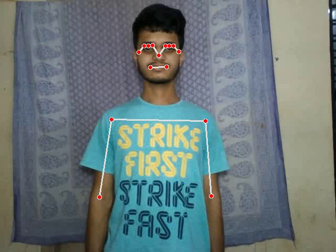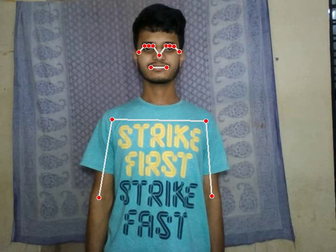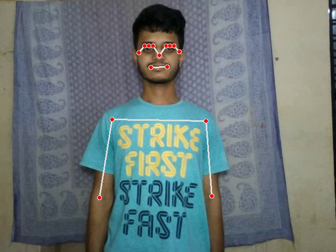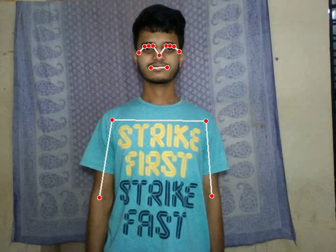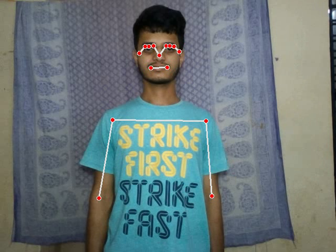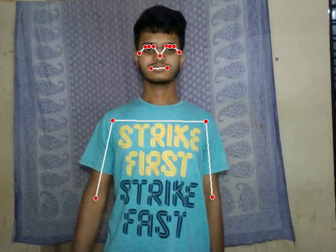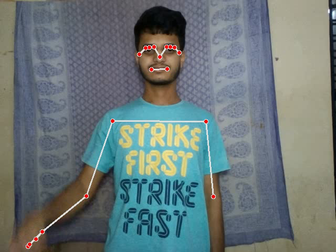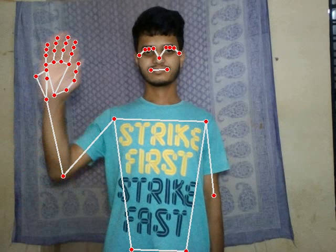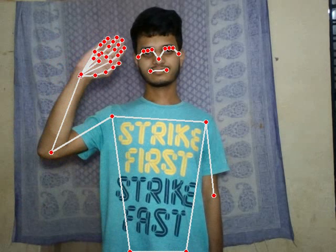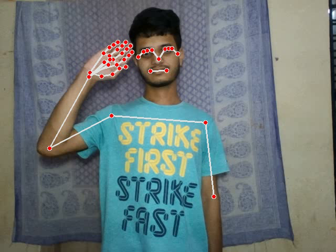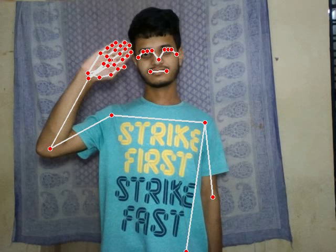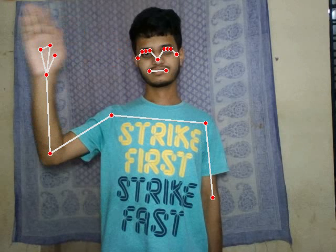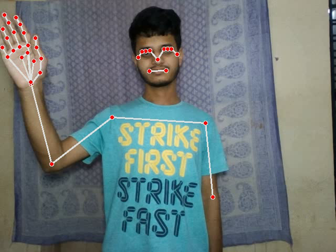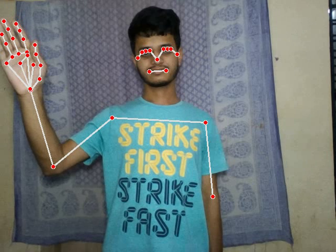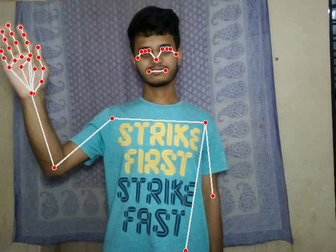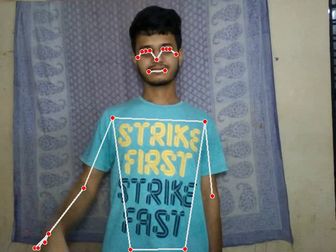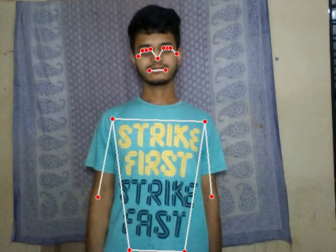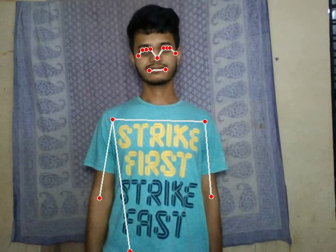hello